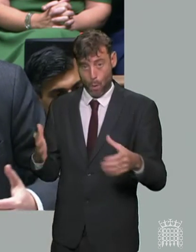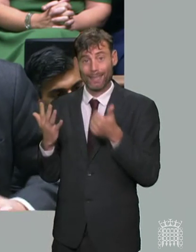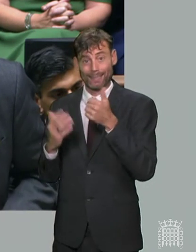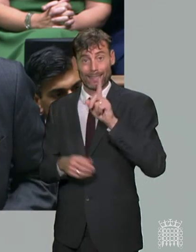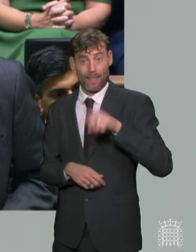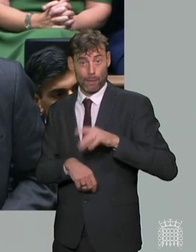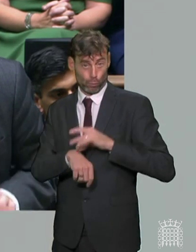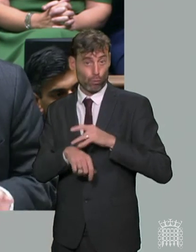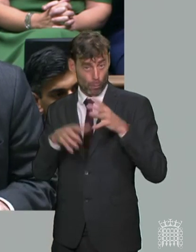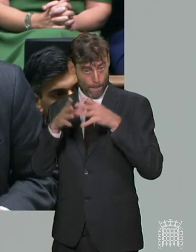The honourable Gentleman is totally right in what he says